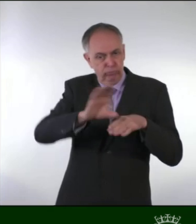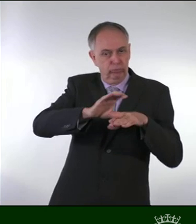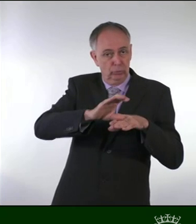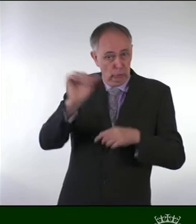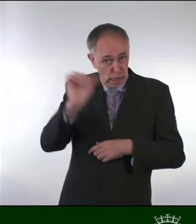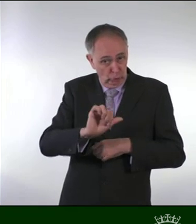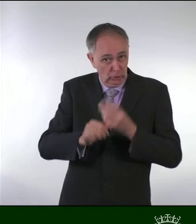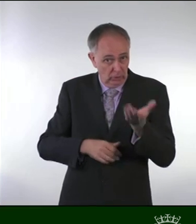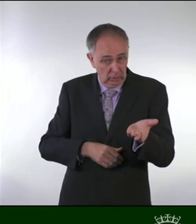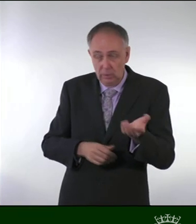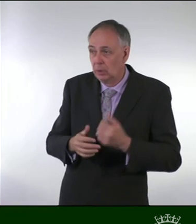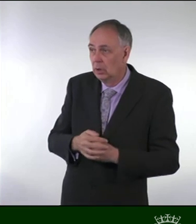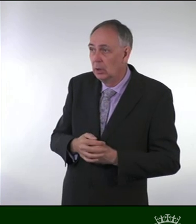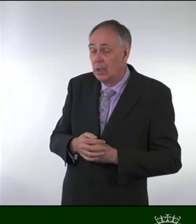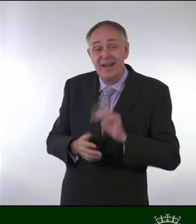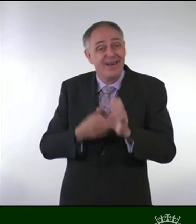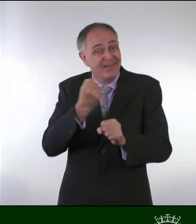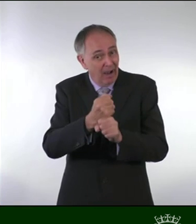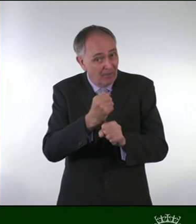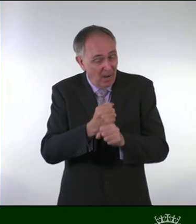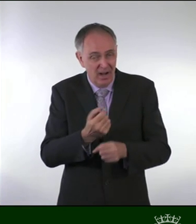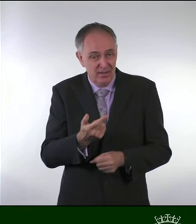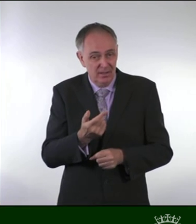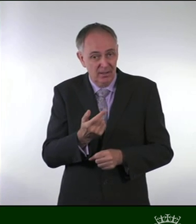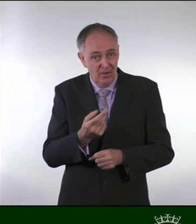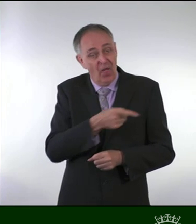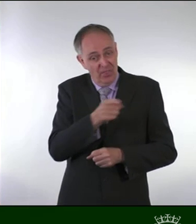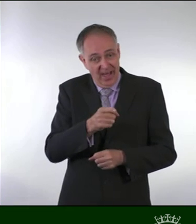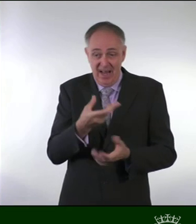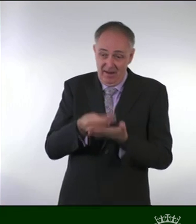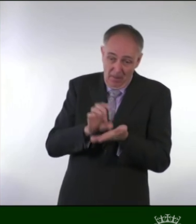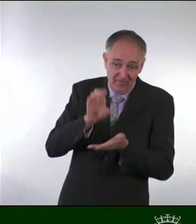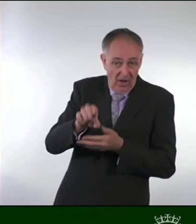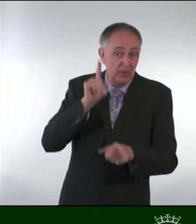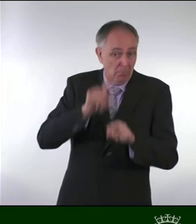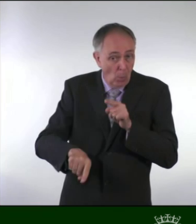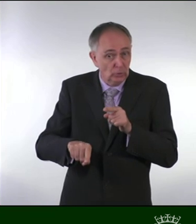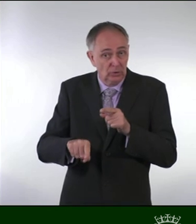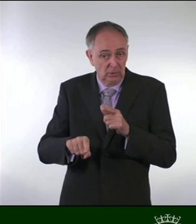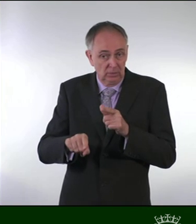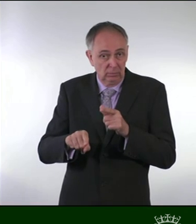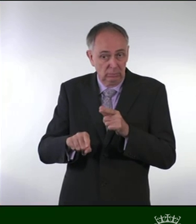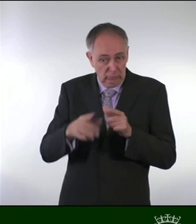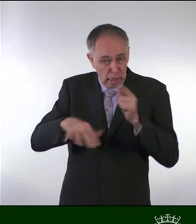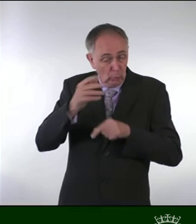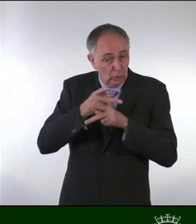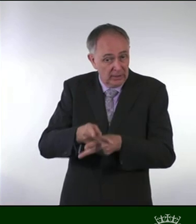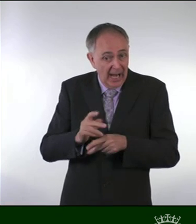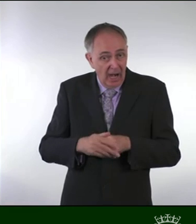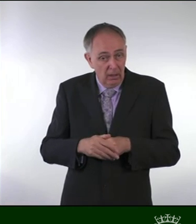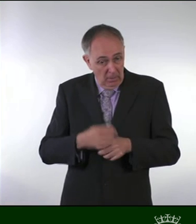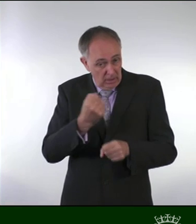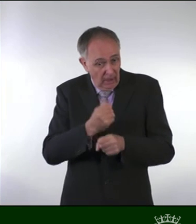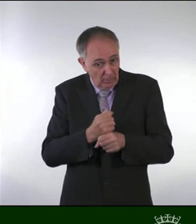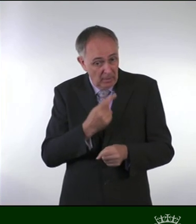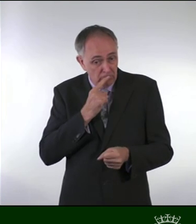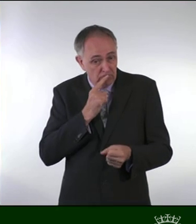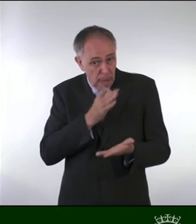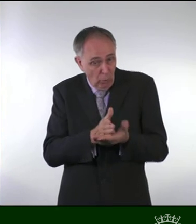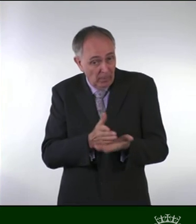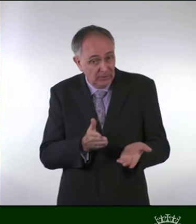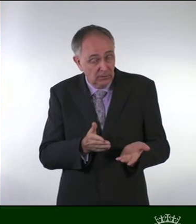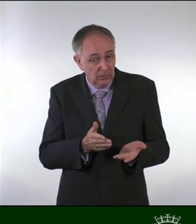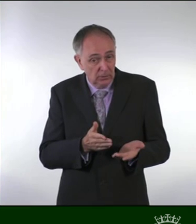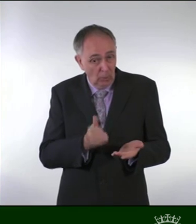The Government are the primary funder of social care, so will the Prime Minister commit to providing the additional money to pay those higher rates?